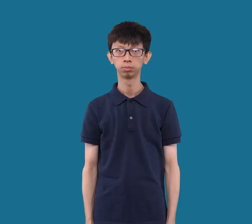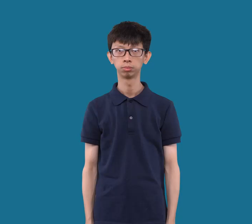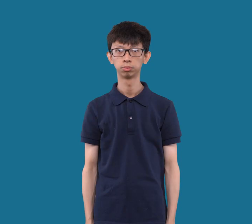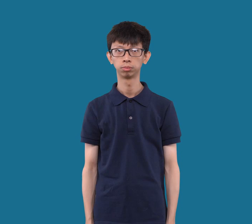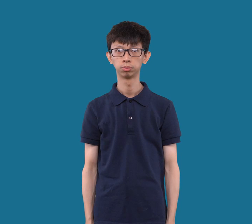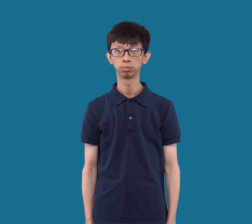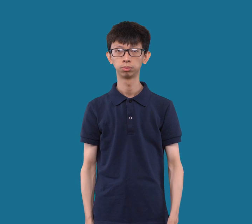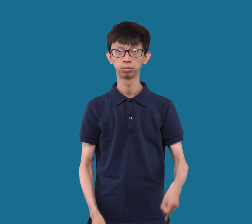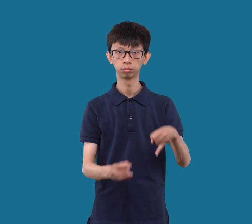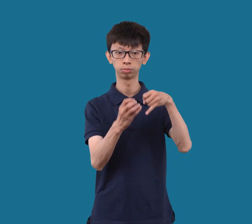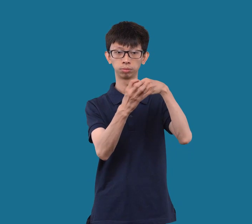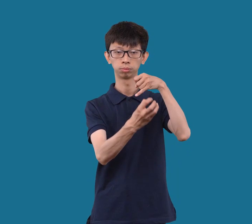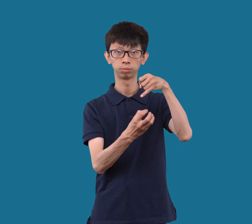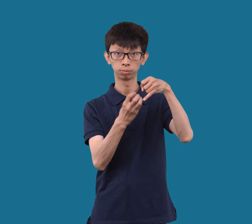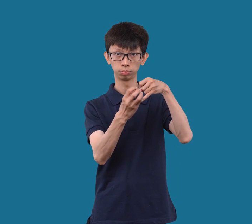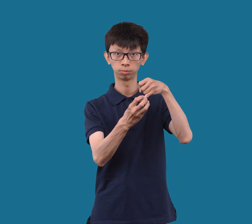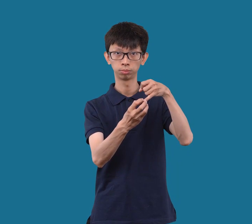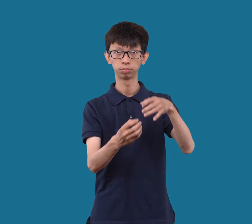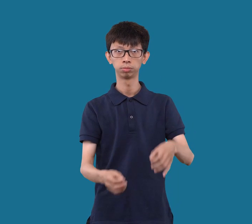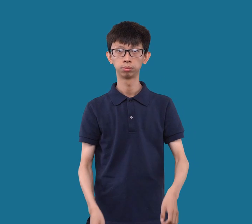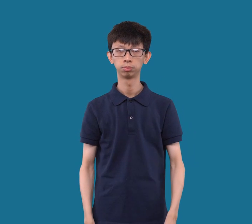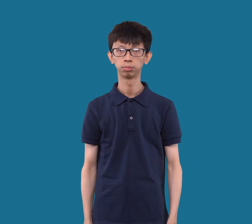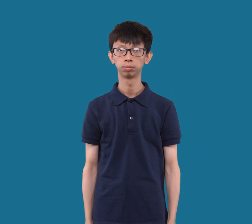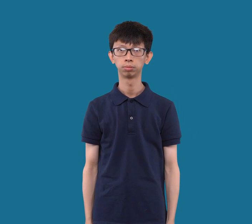chùm nho